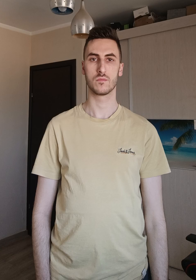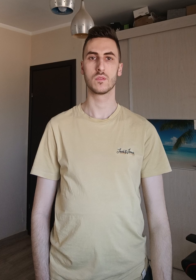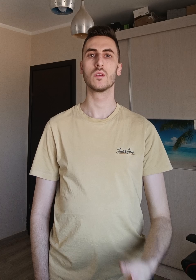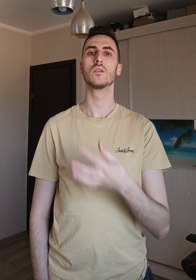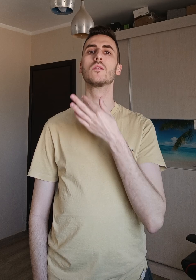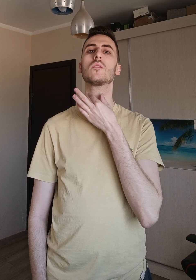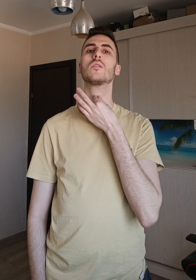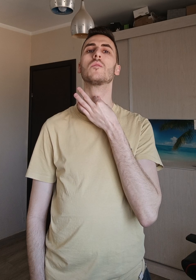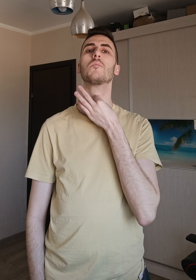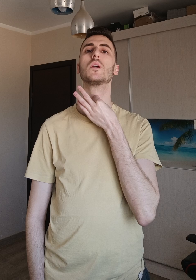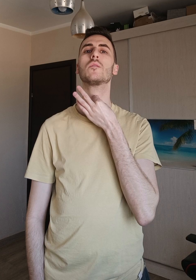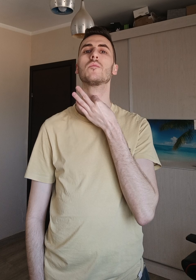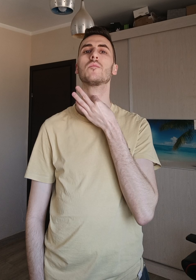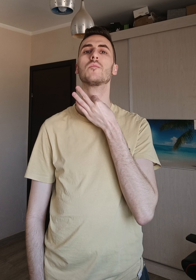צמא